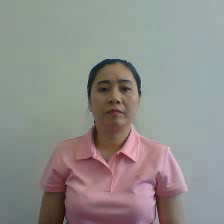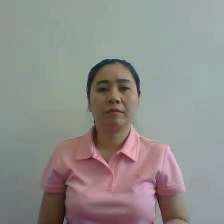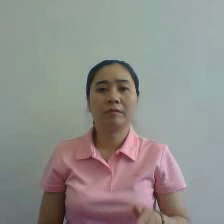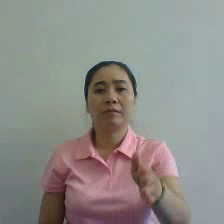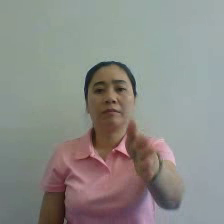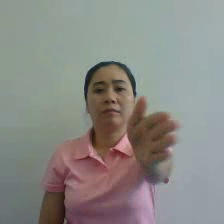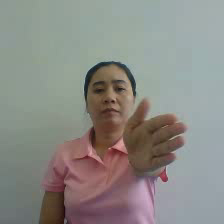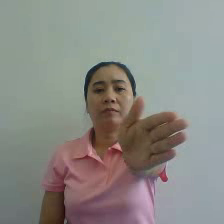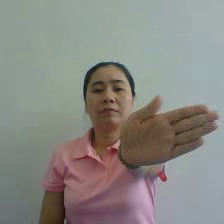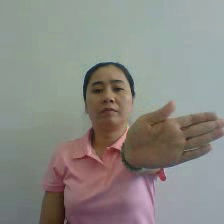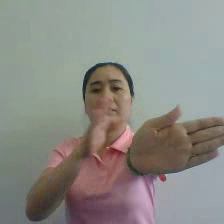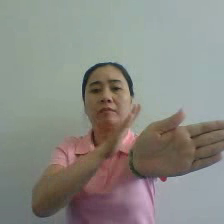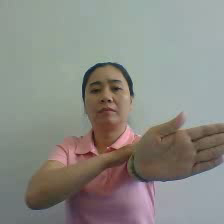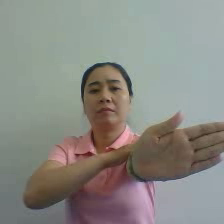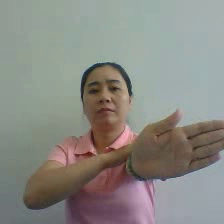Rẽ trái